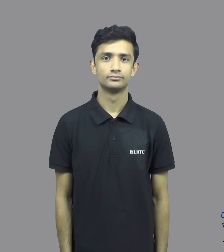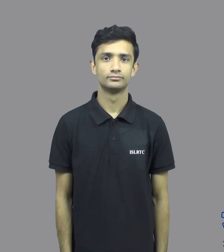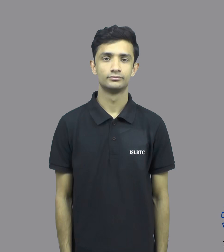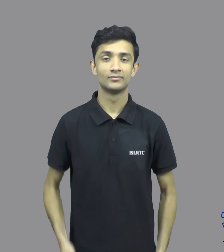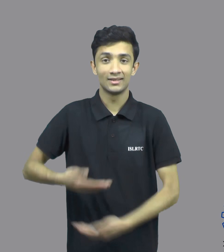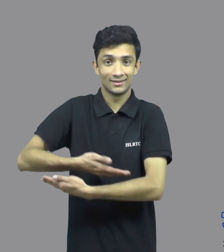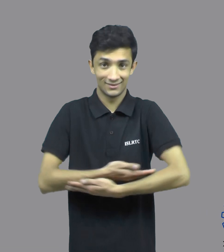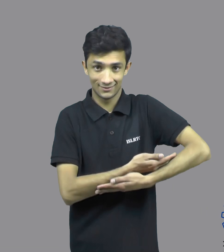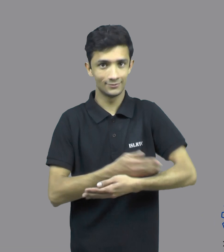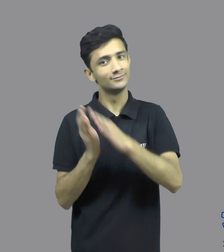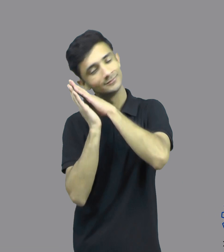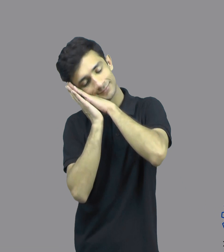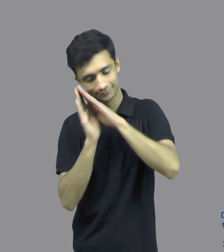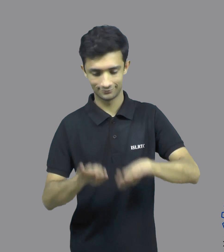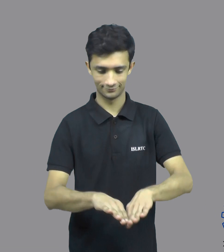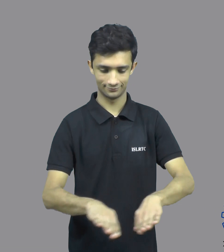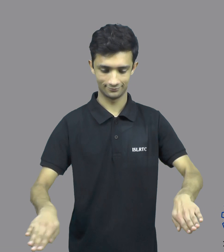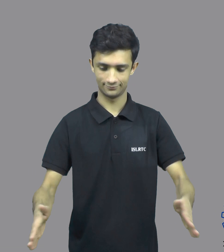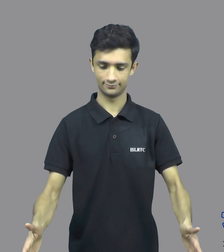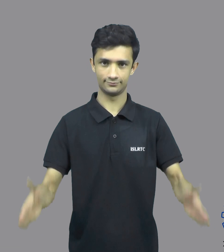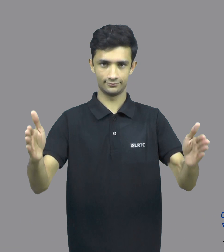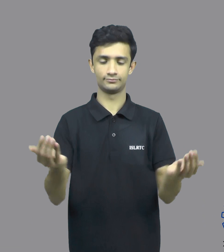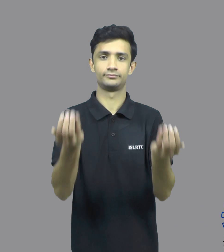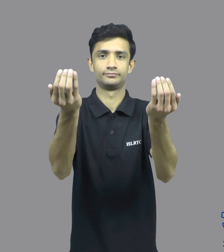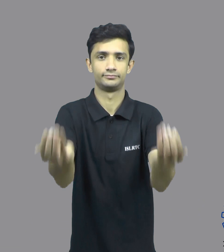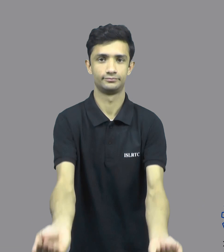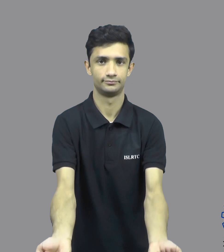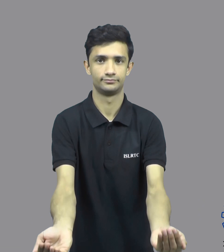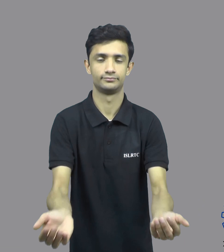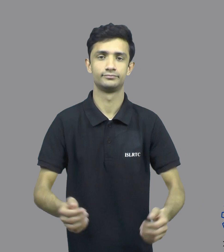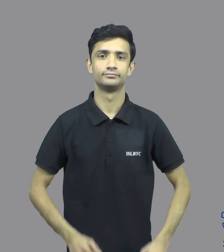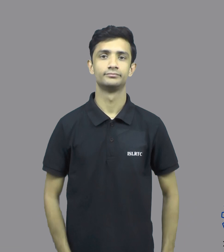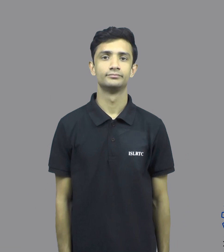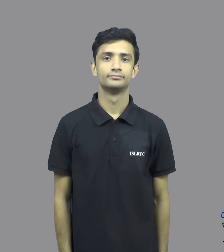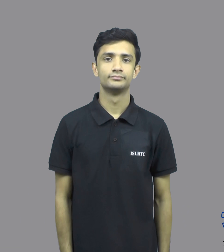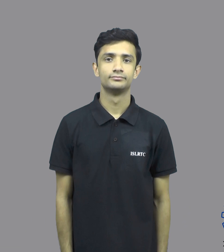Crib Cot